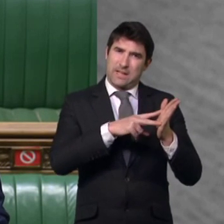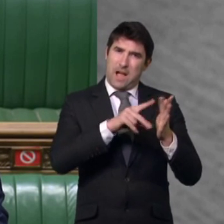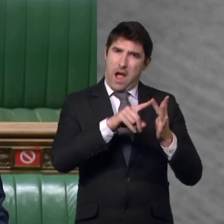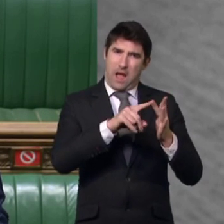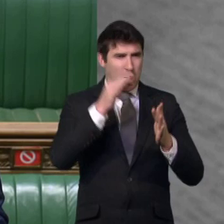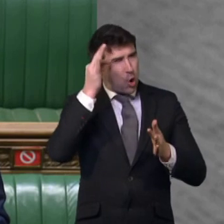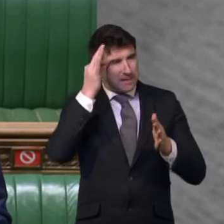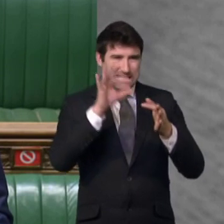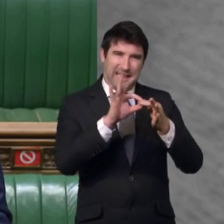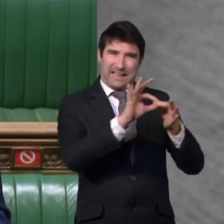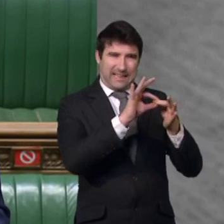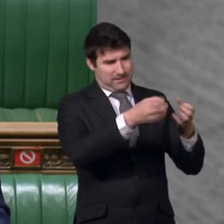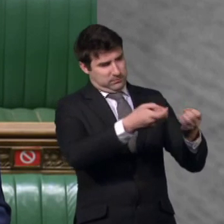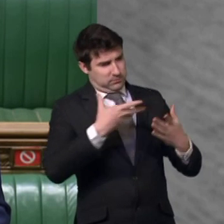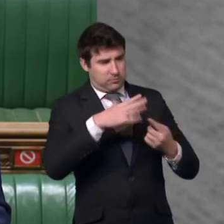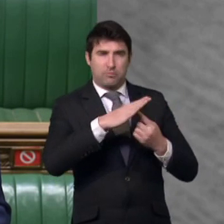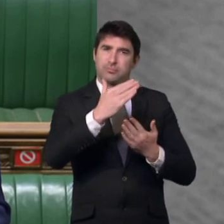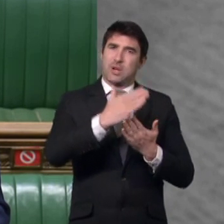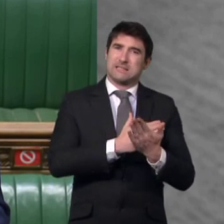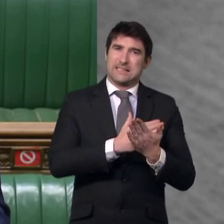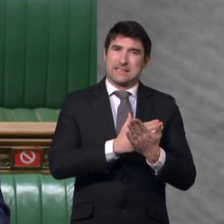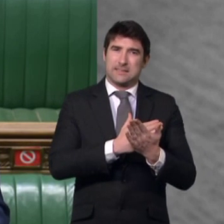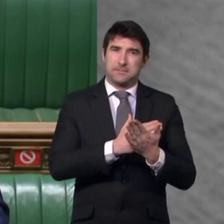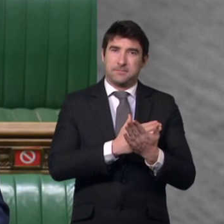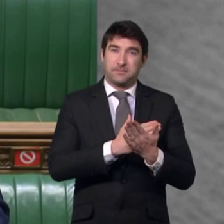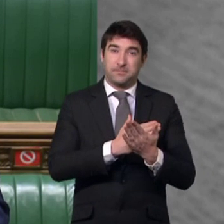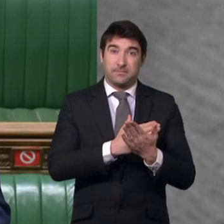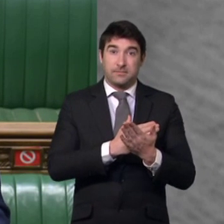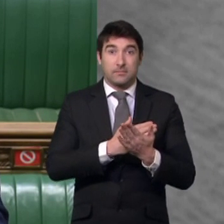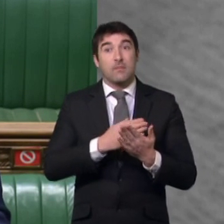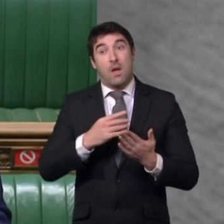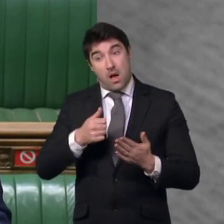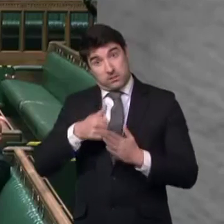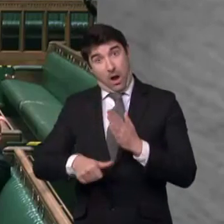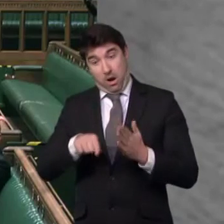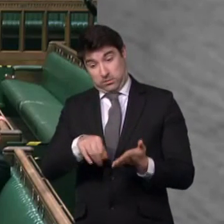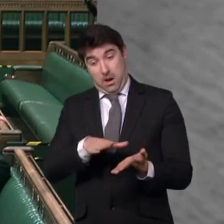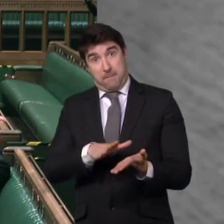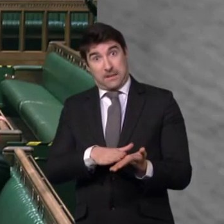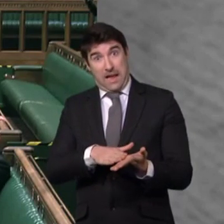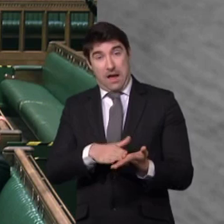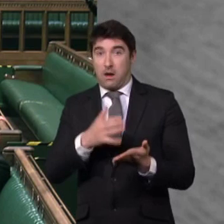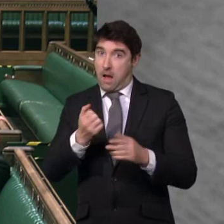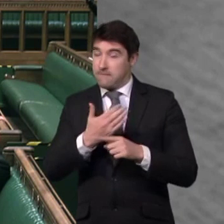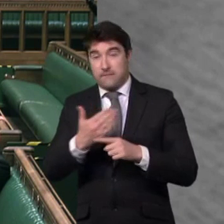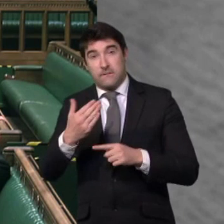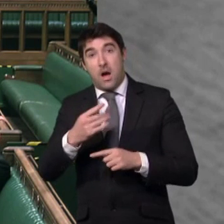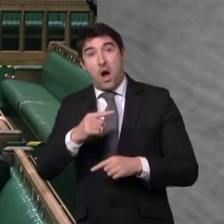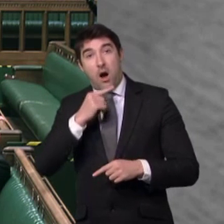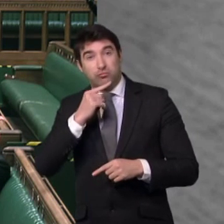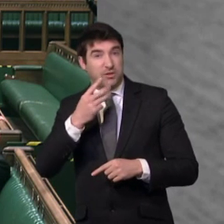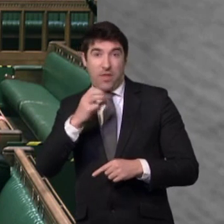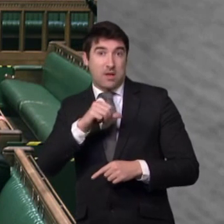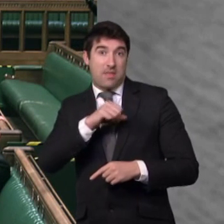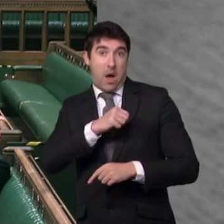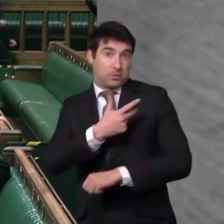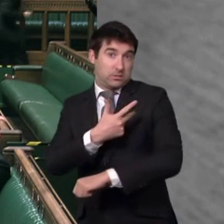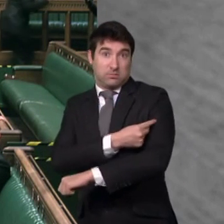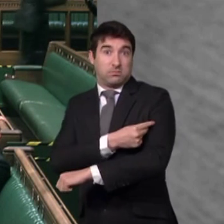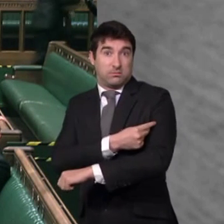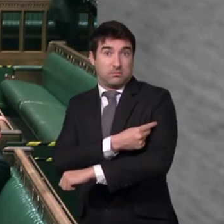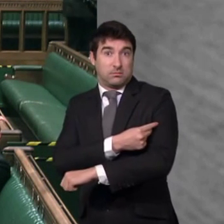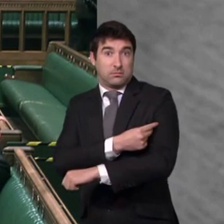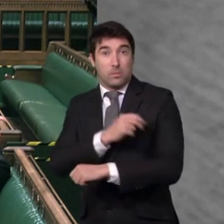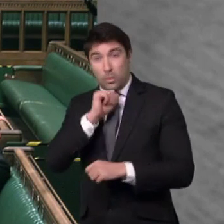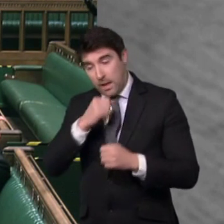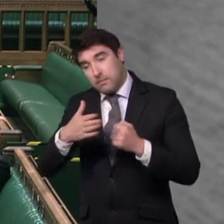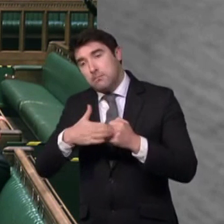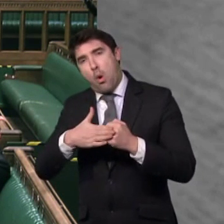We already have 530,000 doses available to the UK from Monday, with millions due from AstraZeneca by the beginning of February.